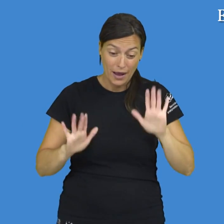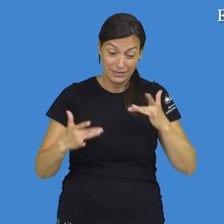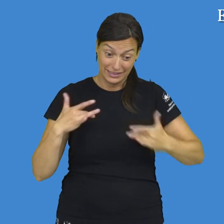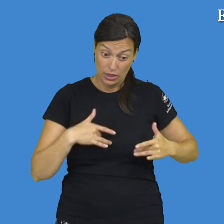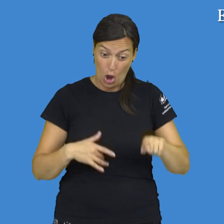síntoma